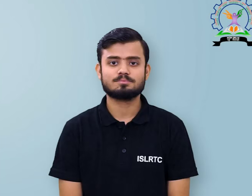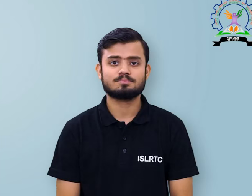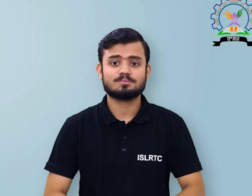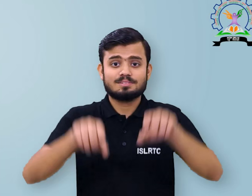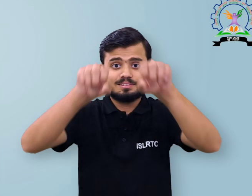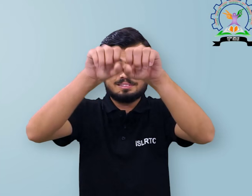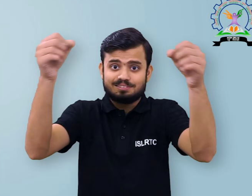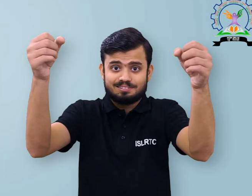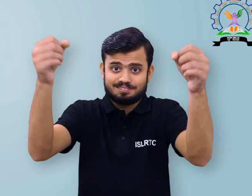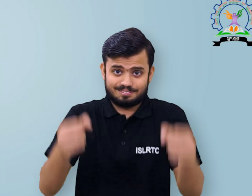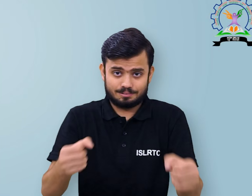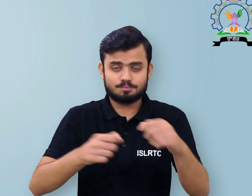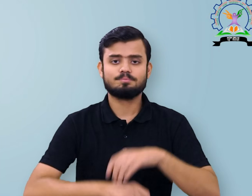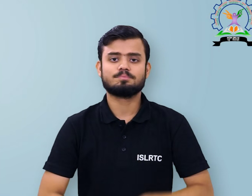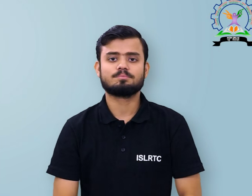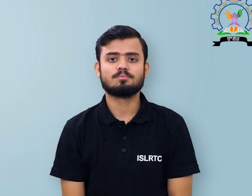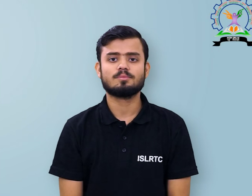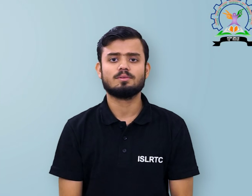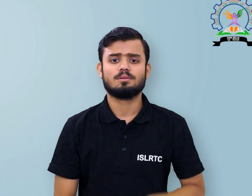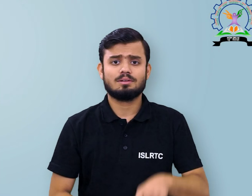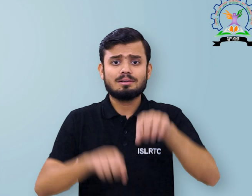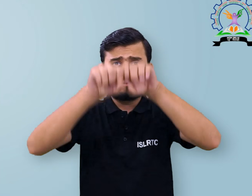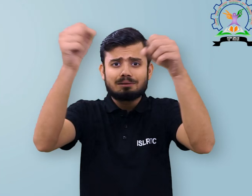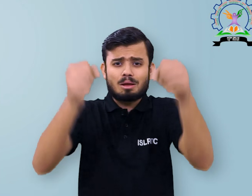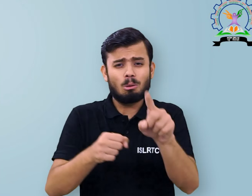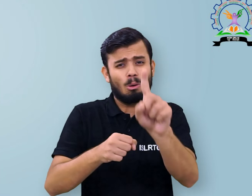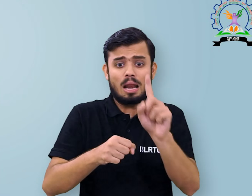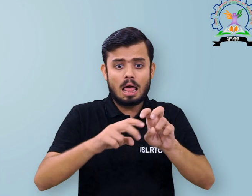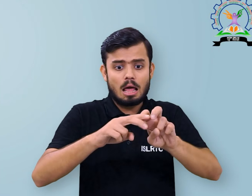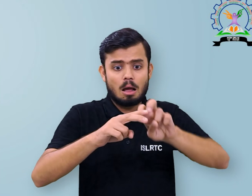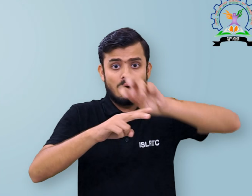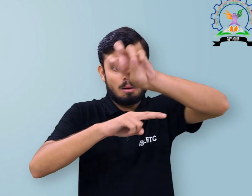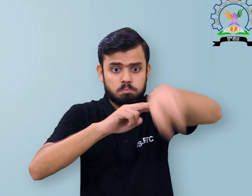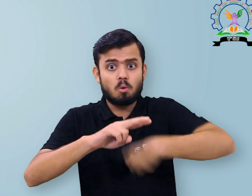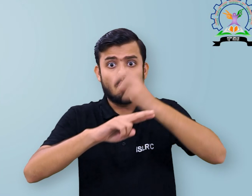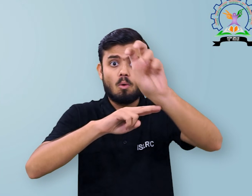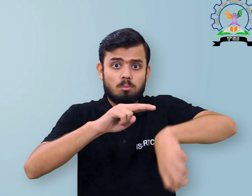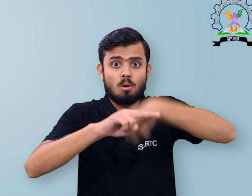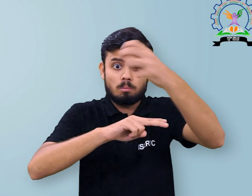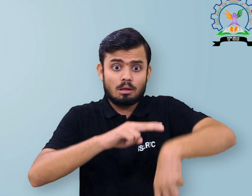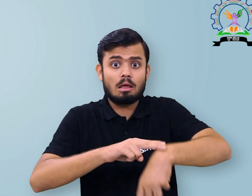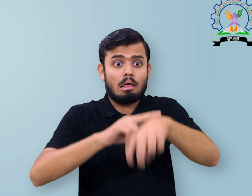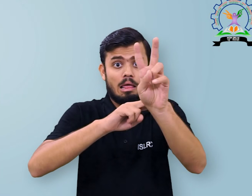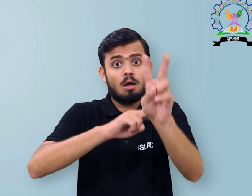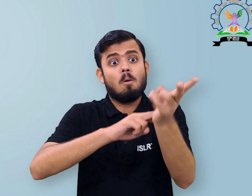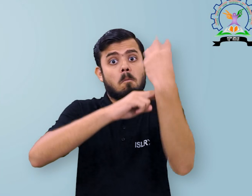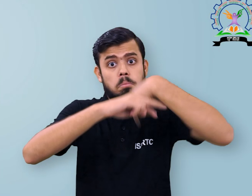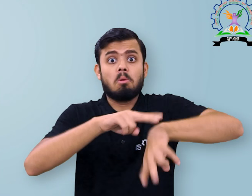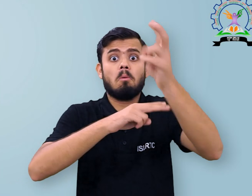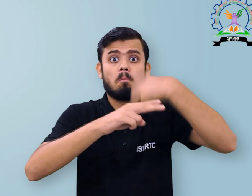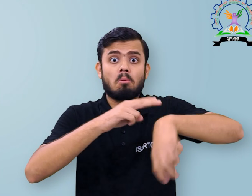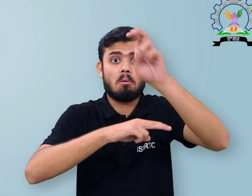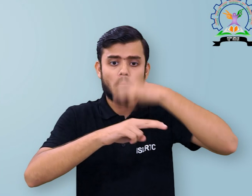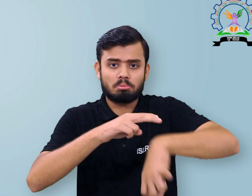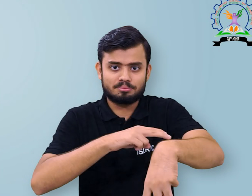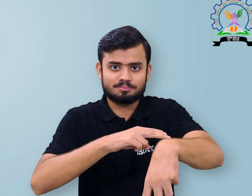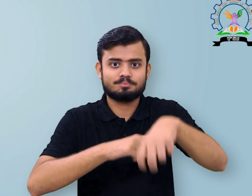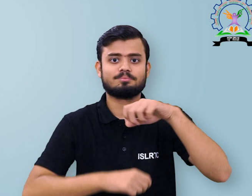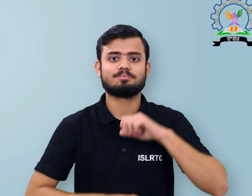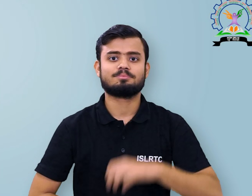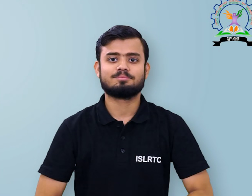Horizontal Bar A steel bar, about eight feet above the floor, used for gymnastics swings.